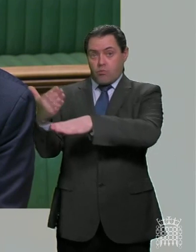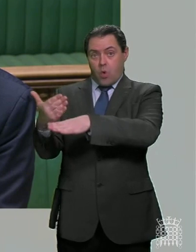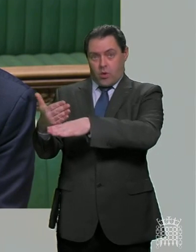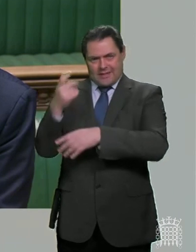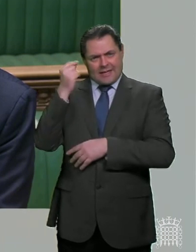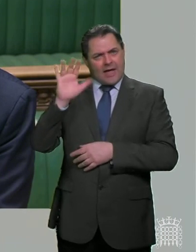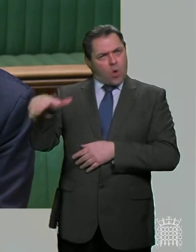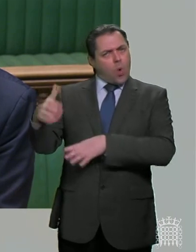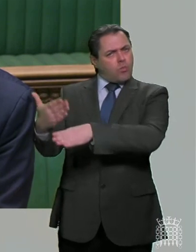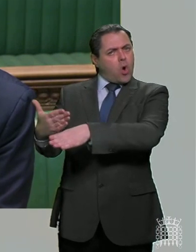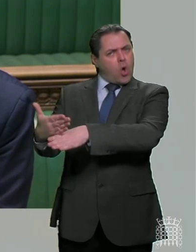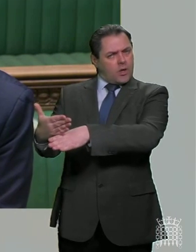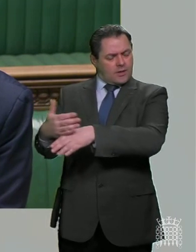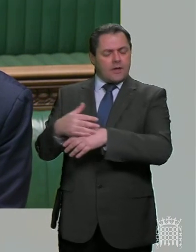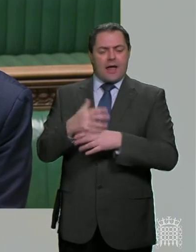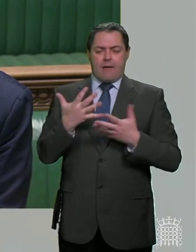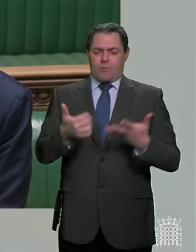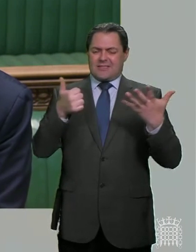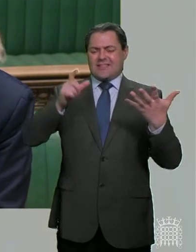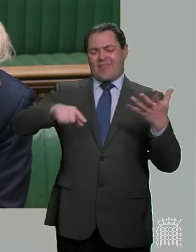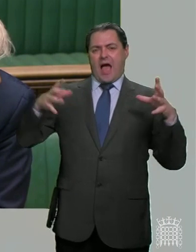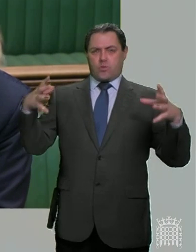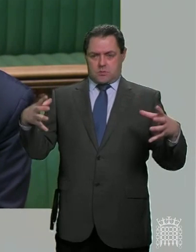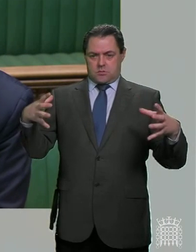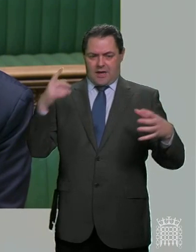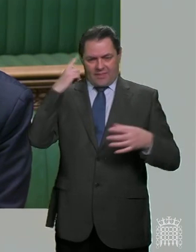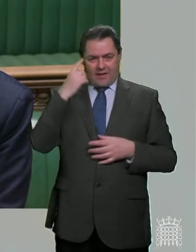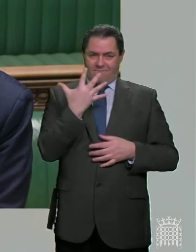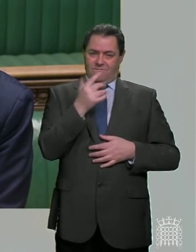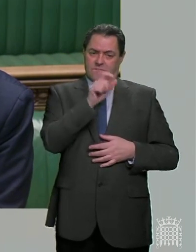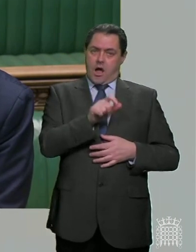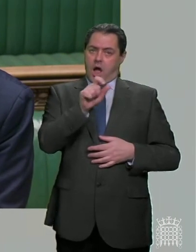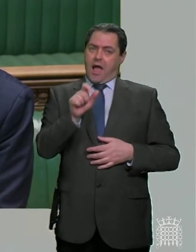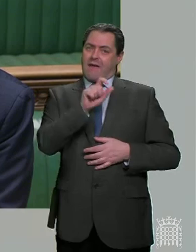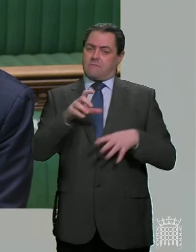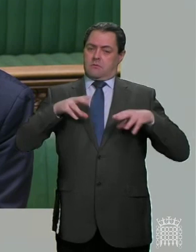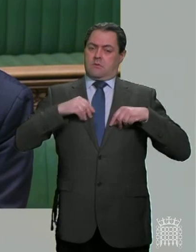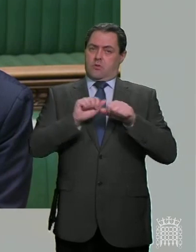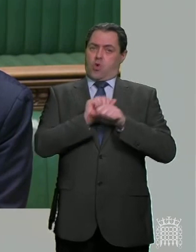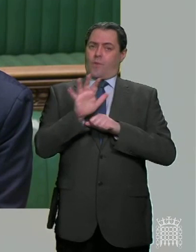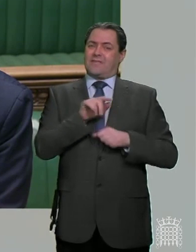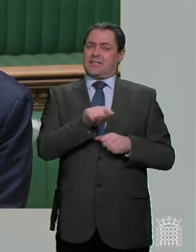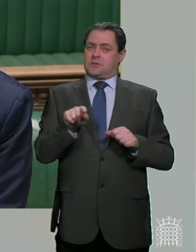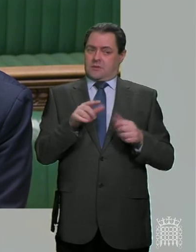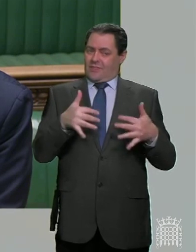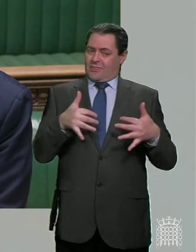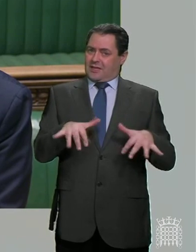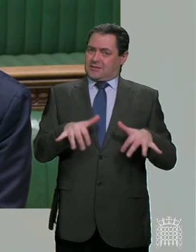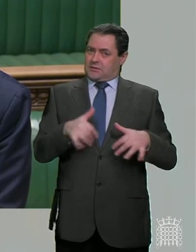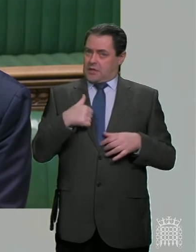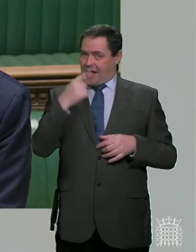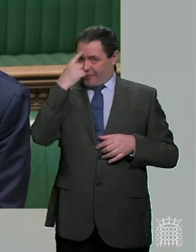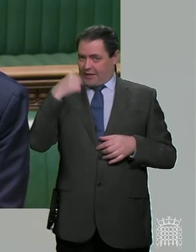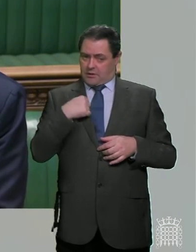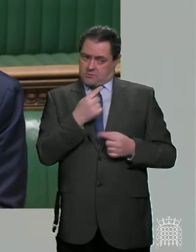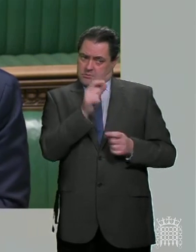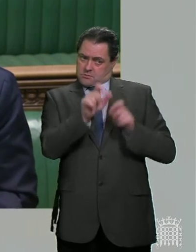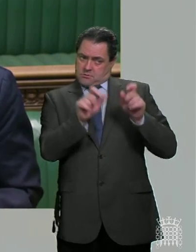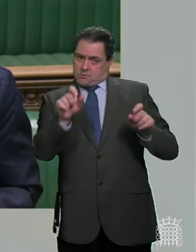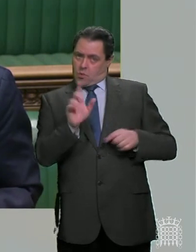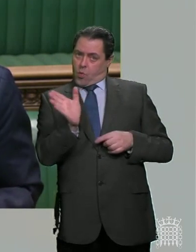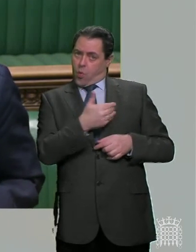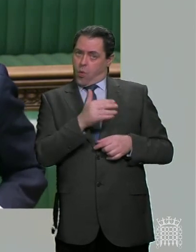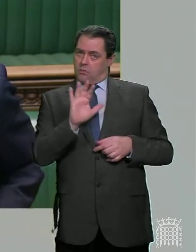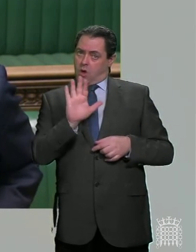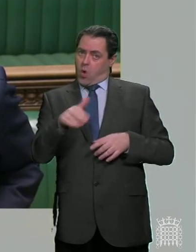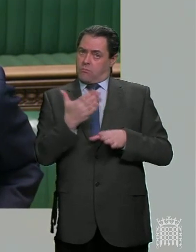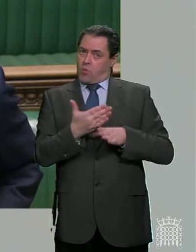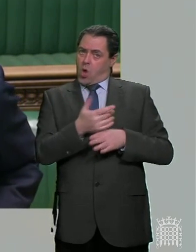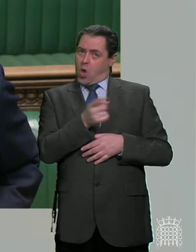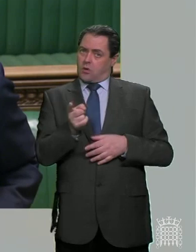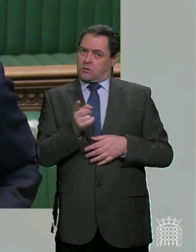Out of a workforce of 6,000, only five cases of covid have currently been found, and I understand that those individuals are all working from home.